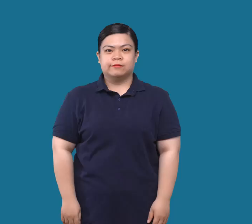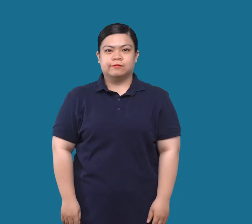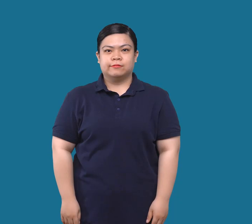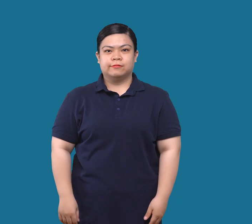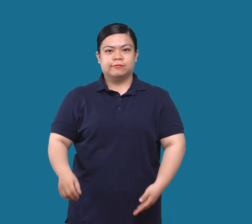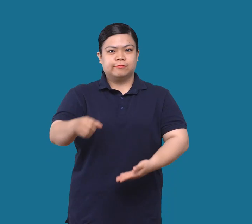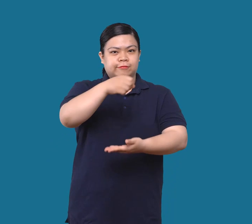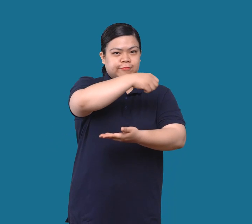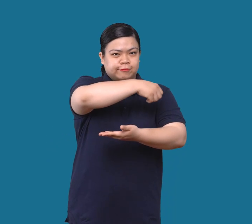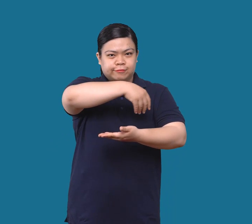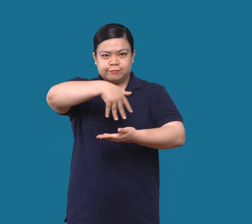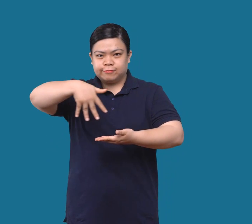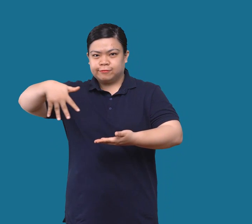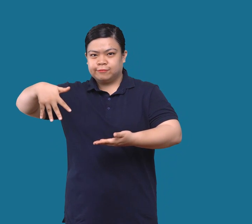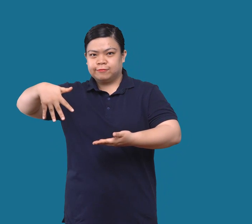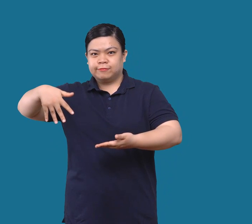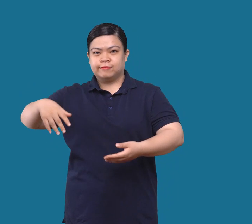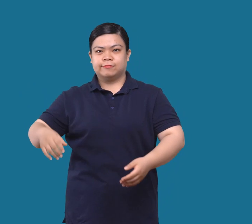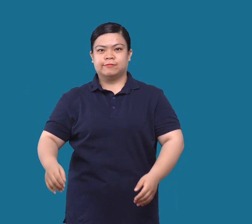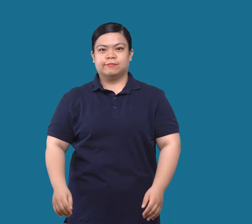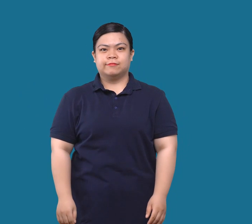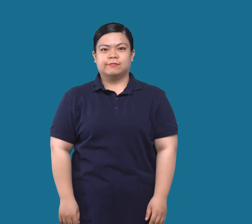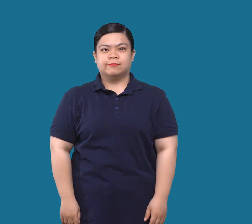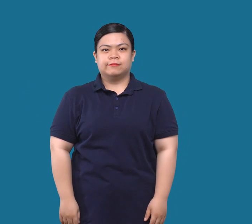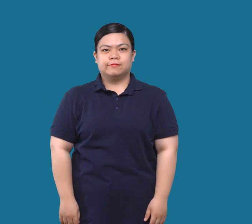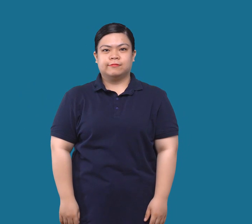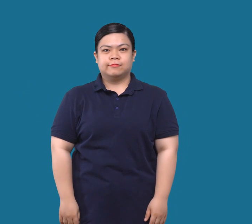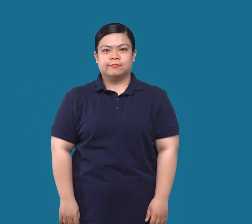ô ăn quan